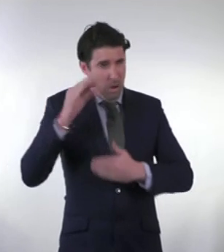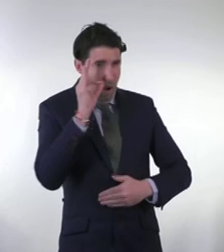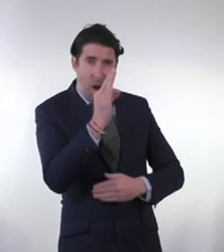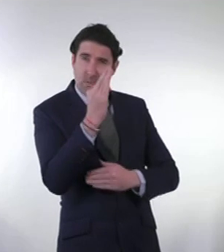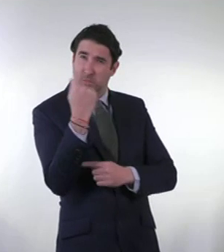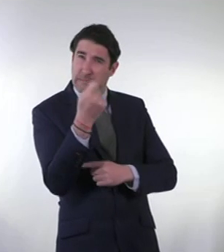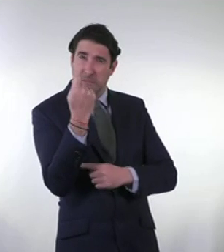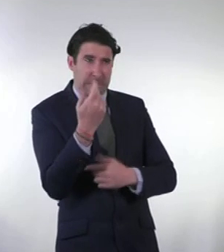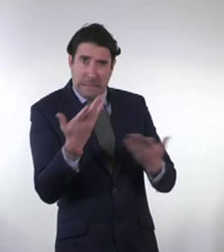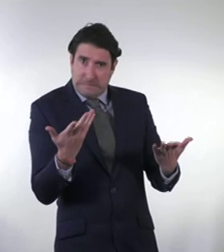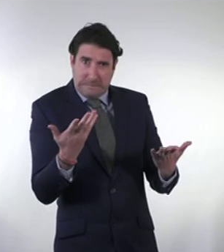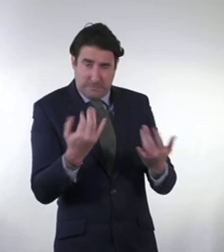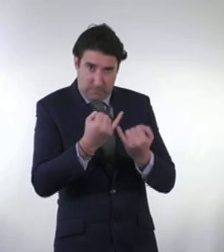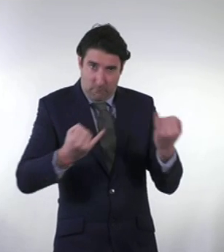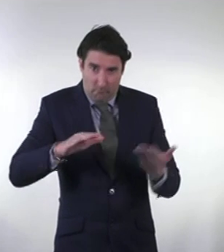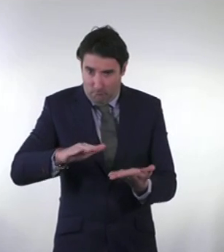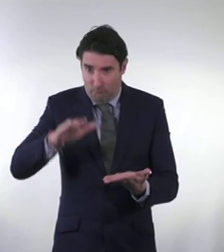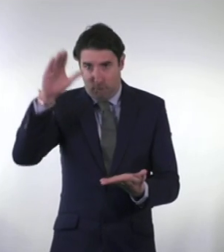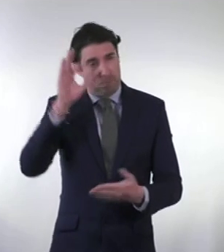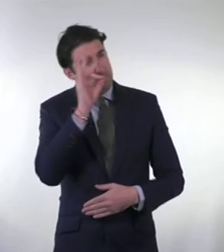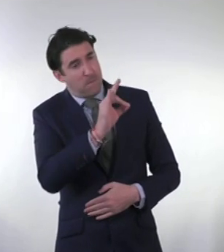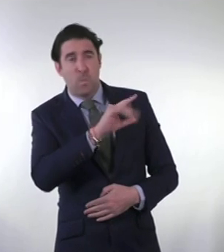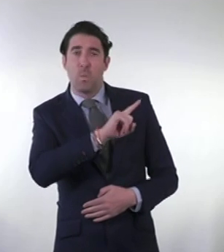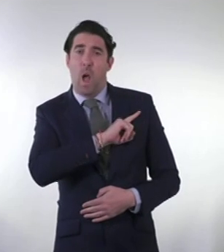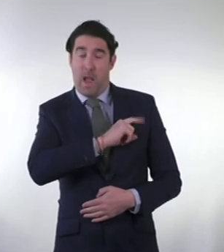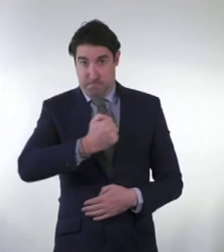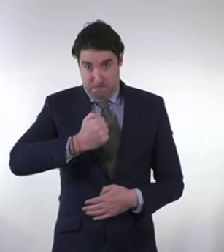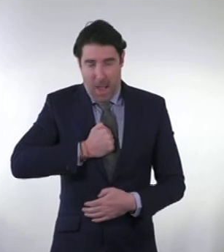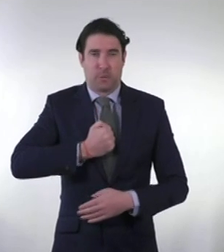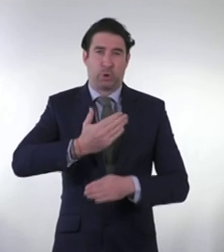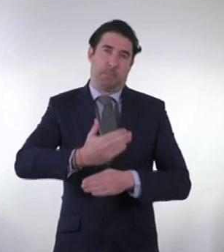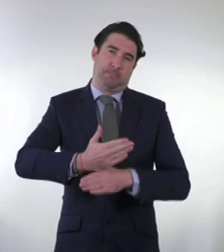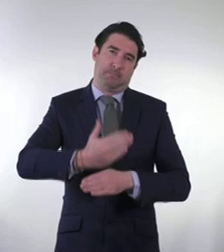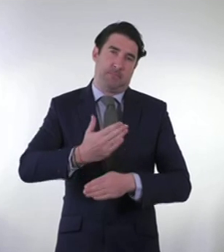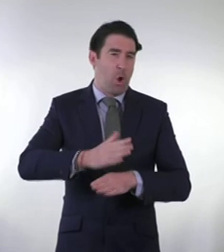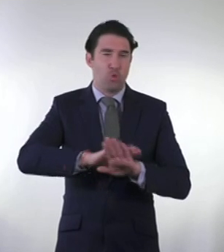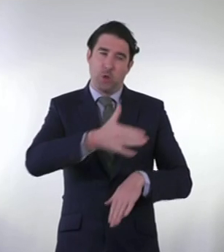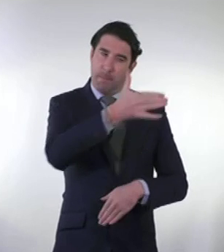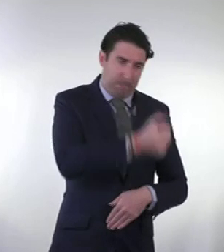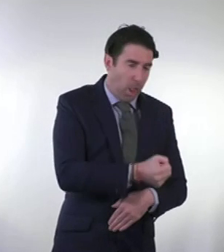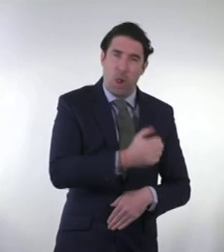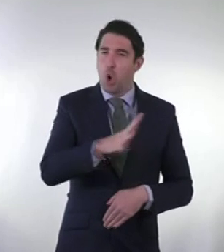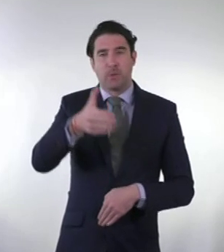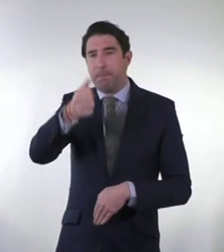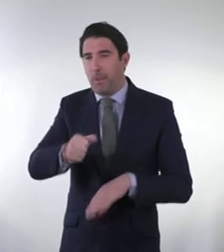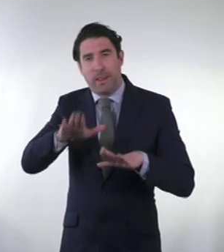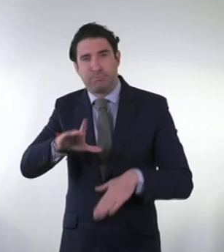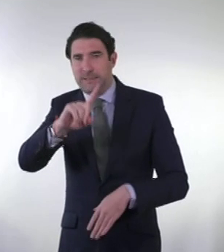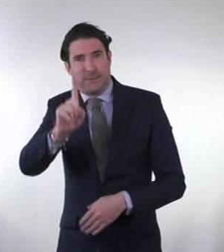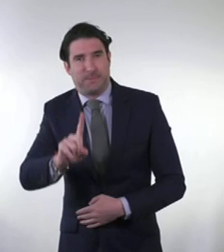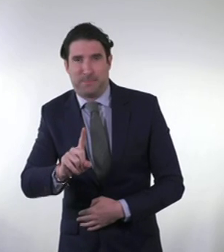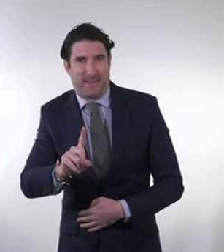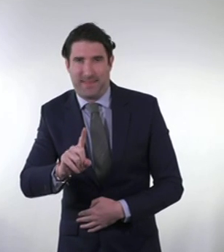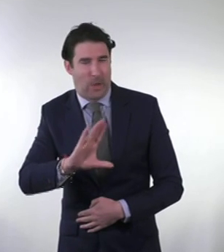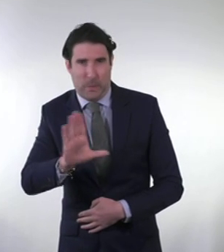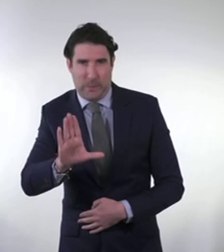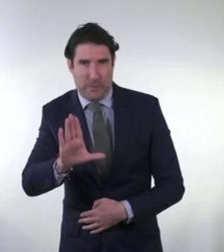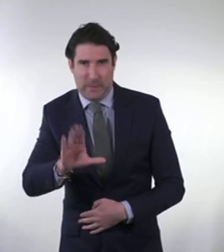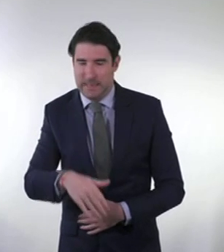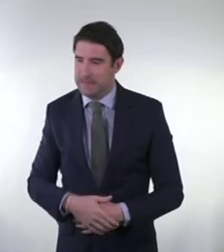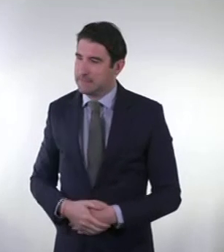He said the other big problem, apart from Government messaging, is the lack of economic support being provided to local communities under restrictions.